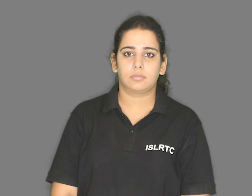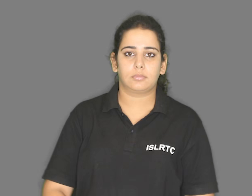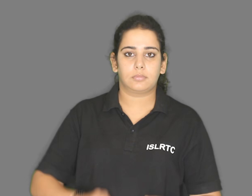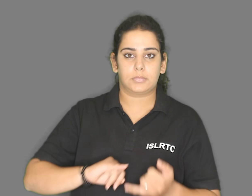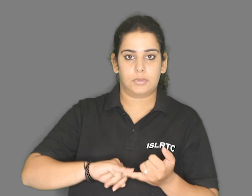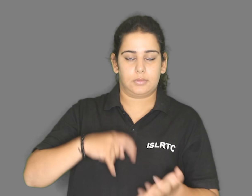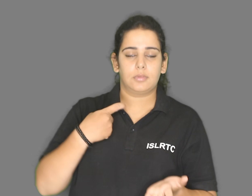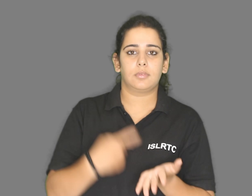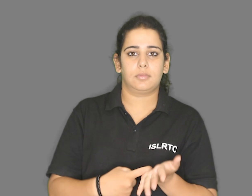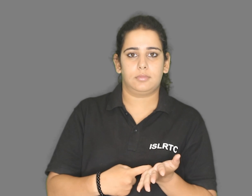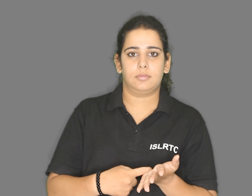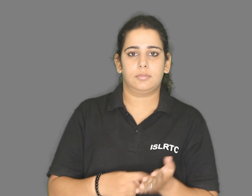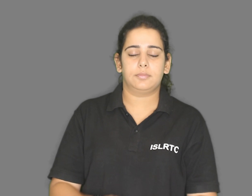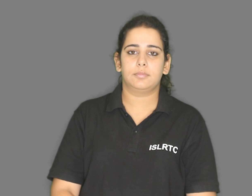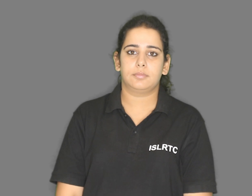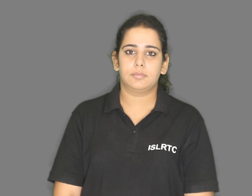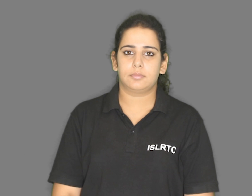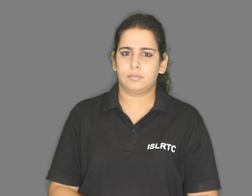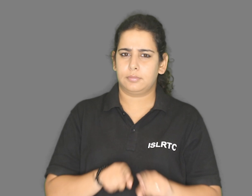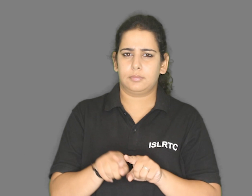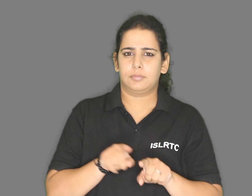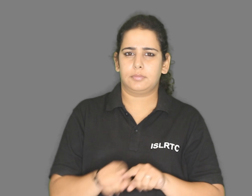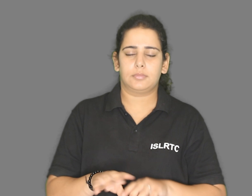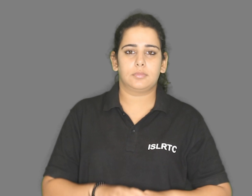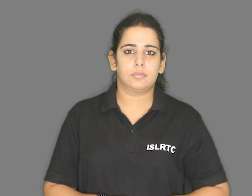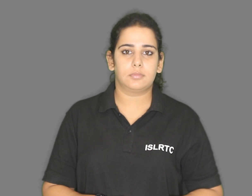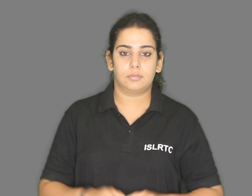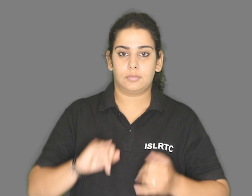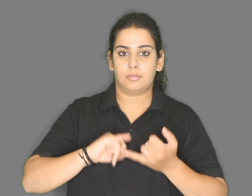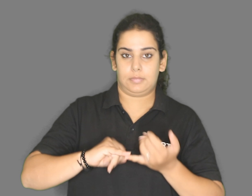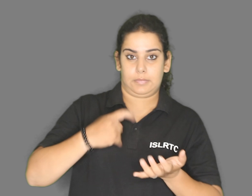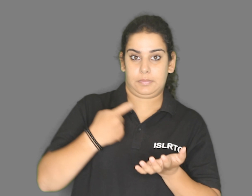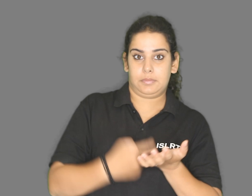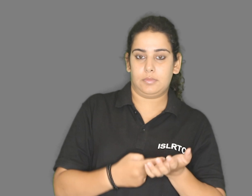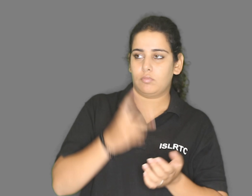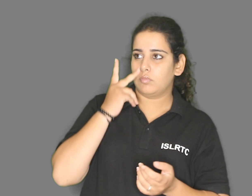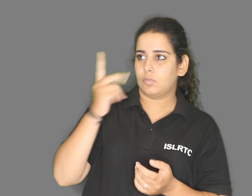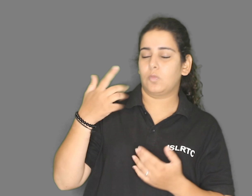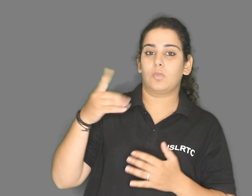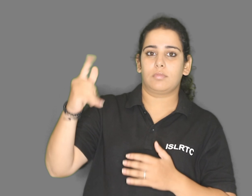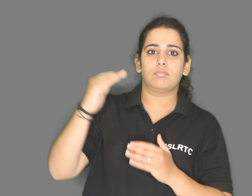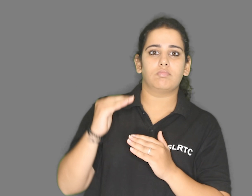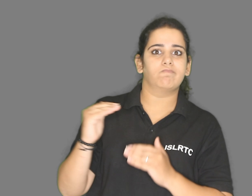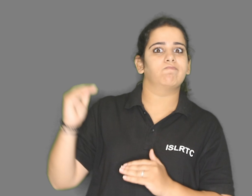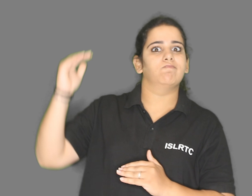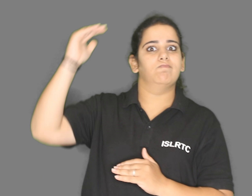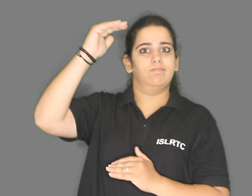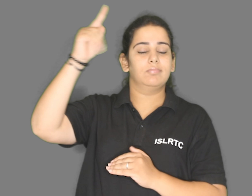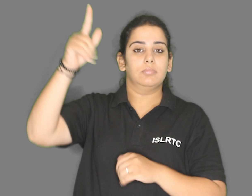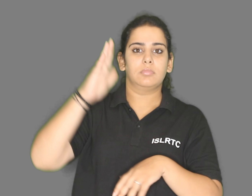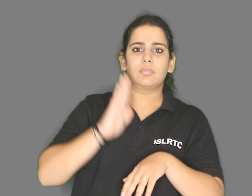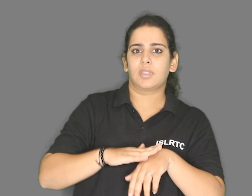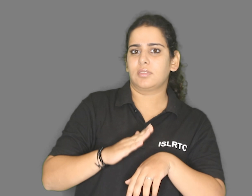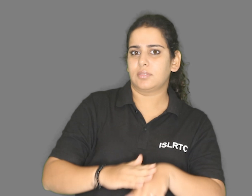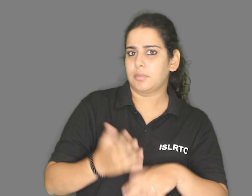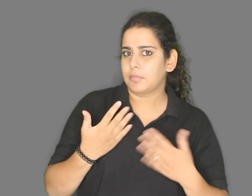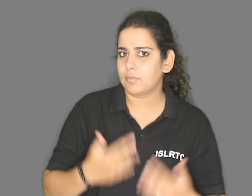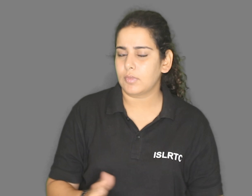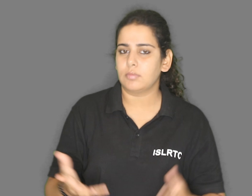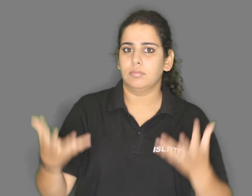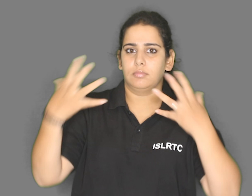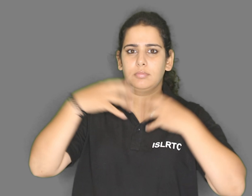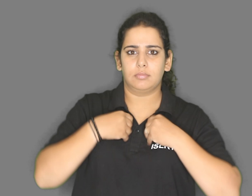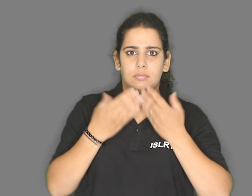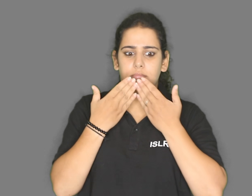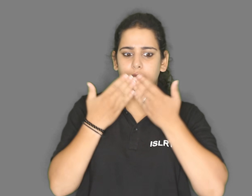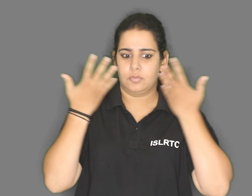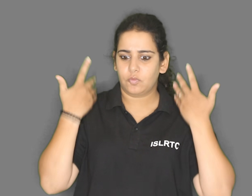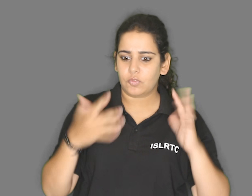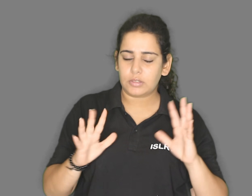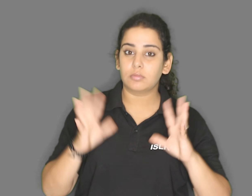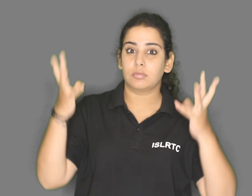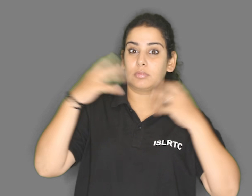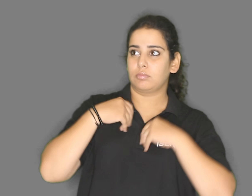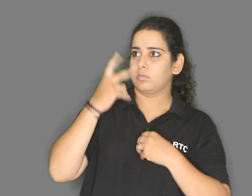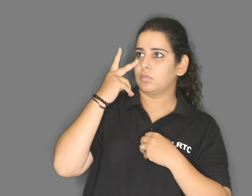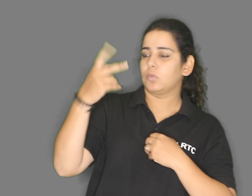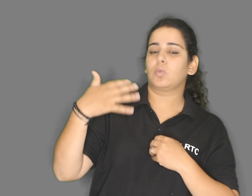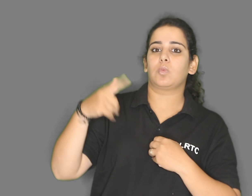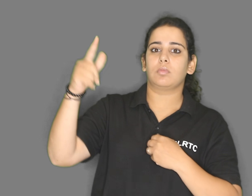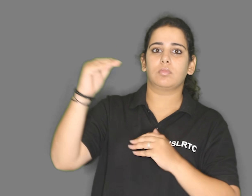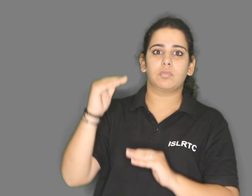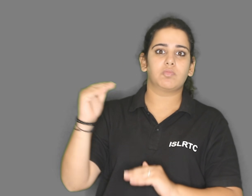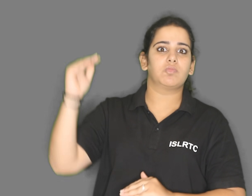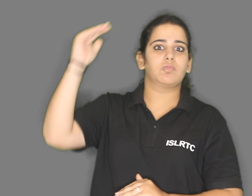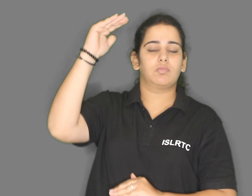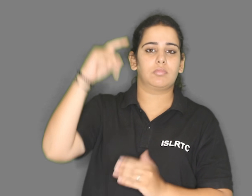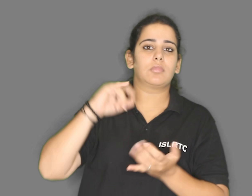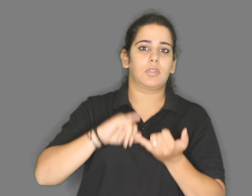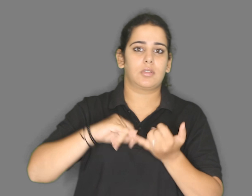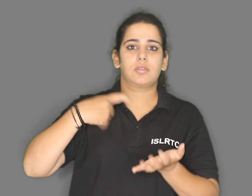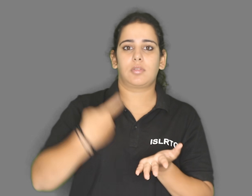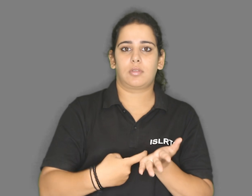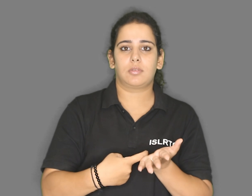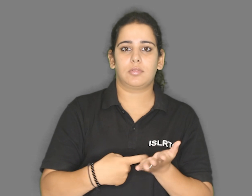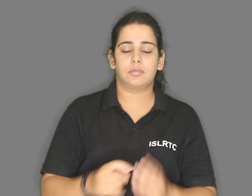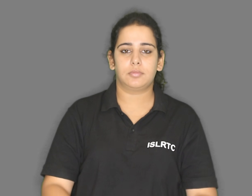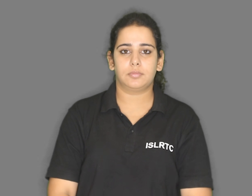Senior